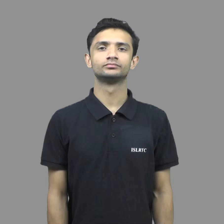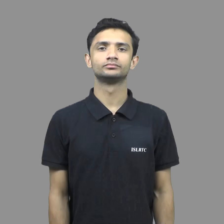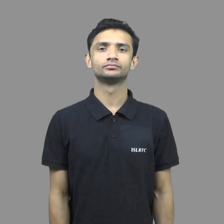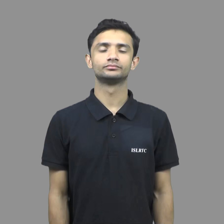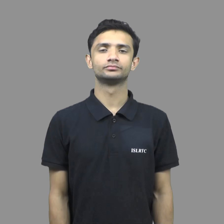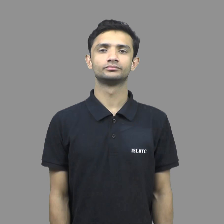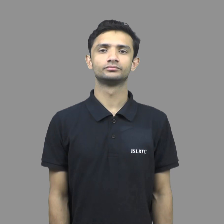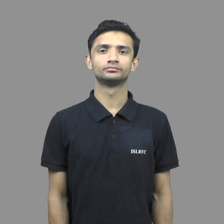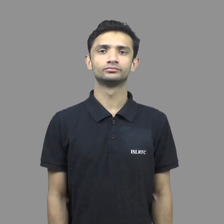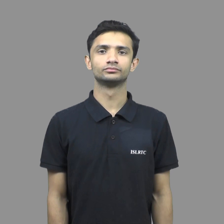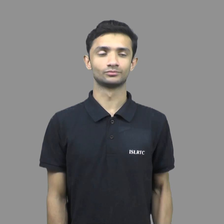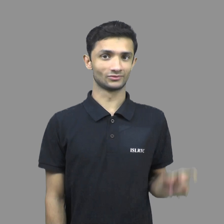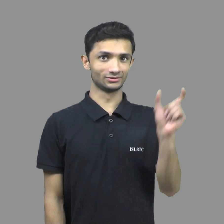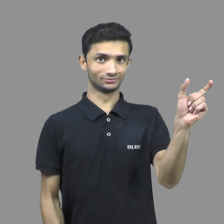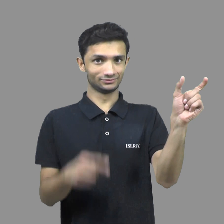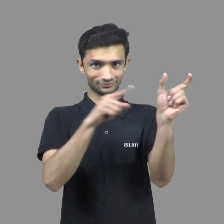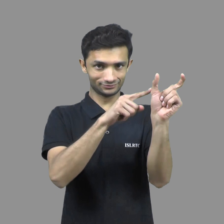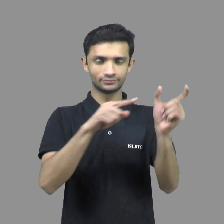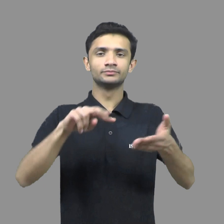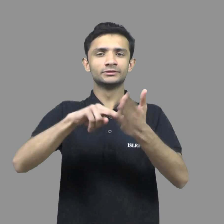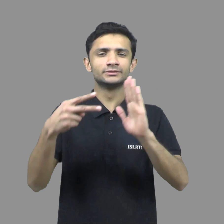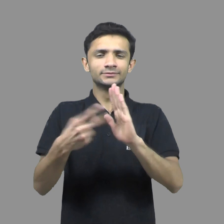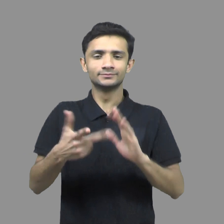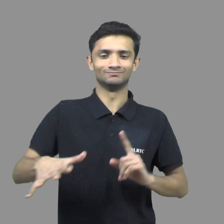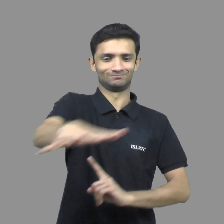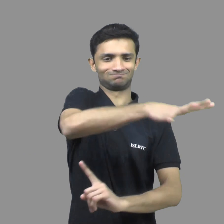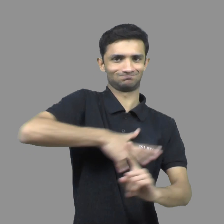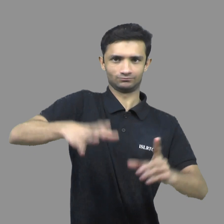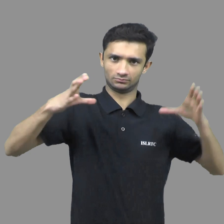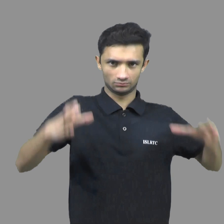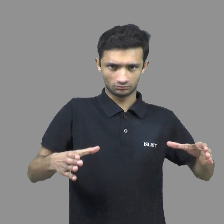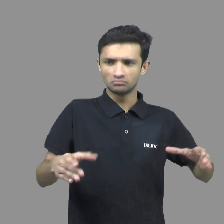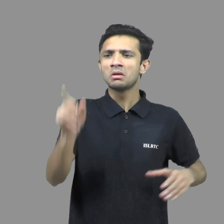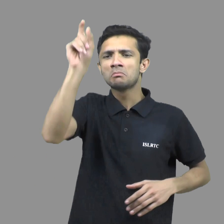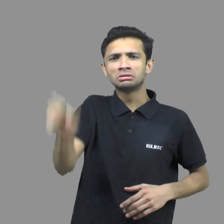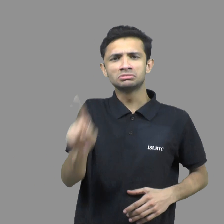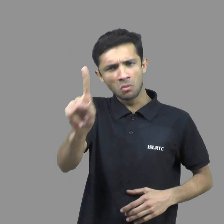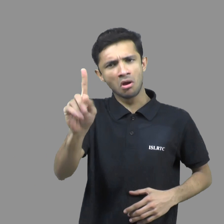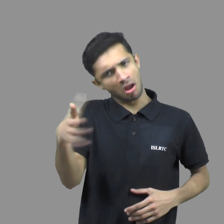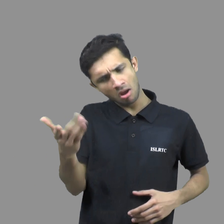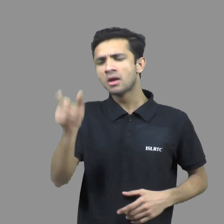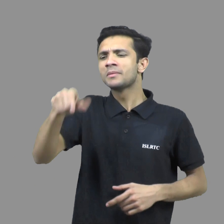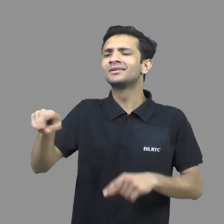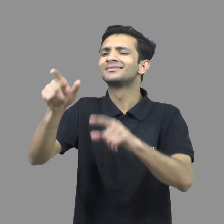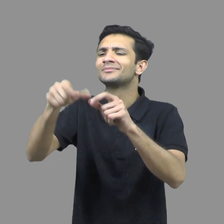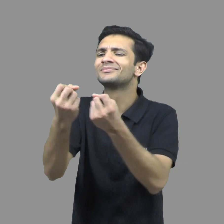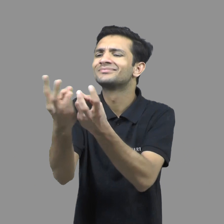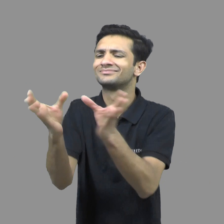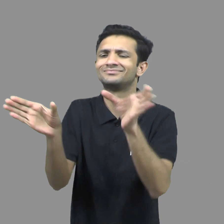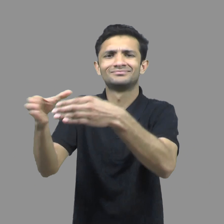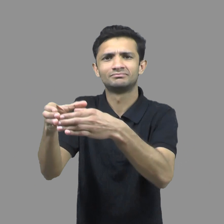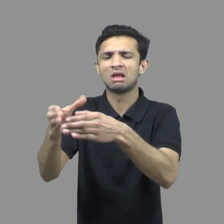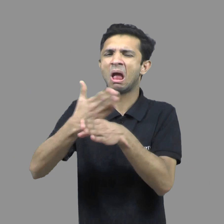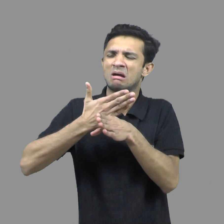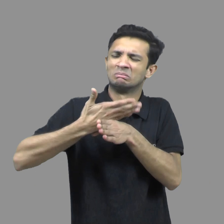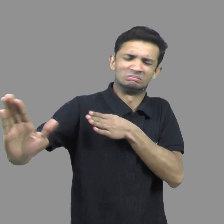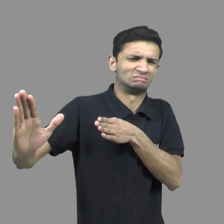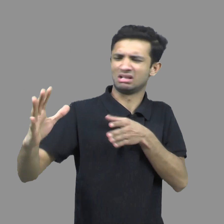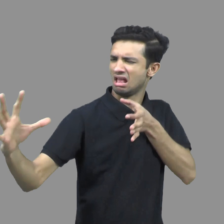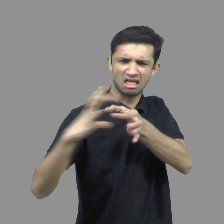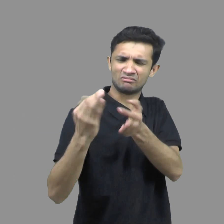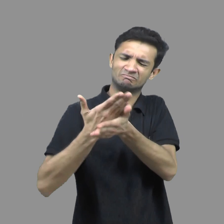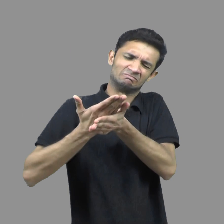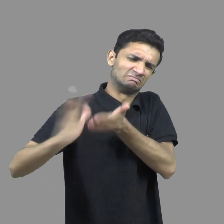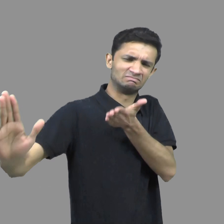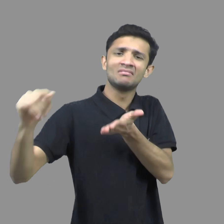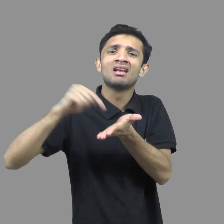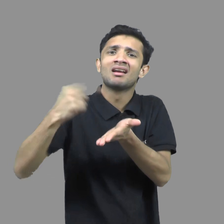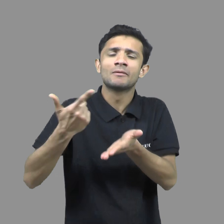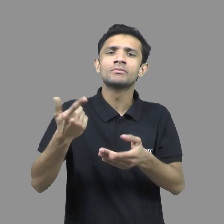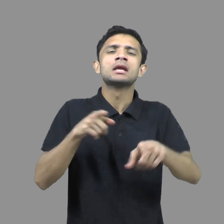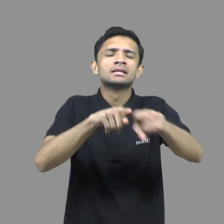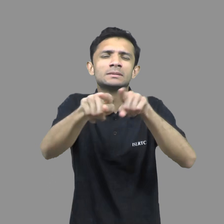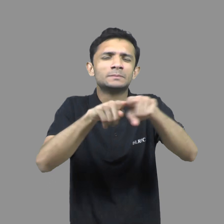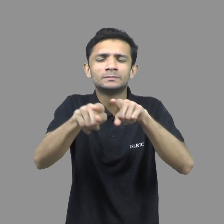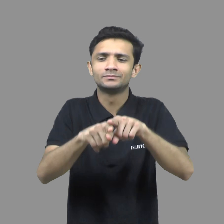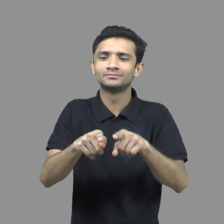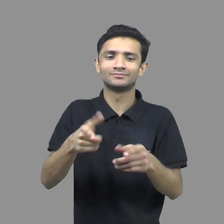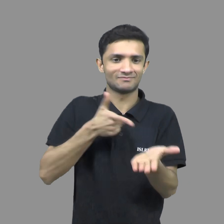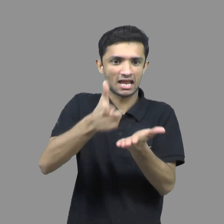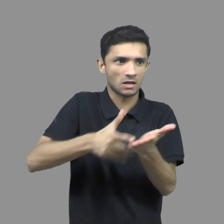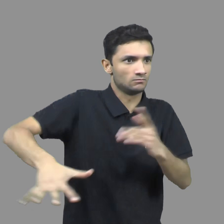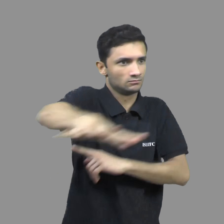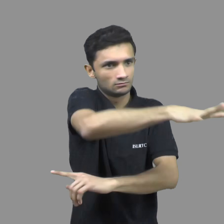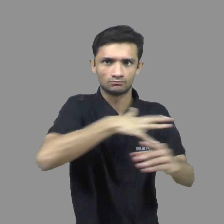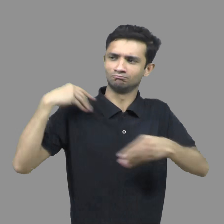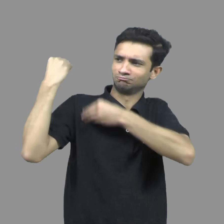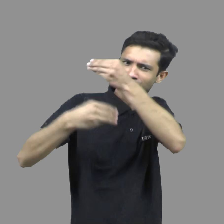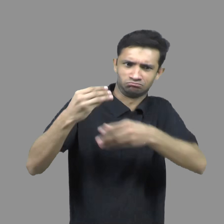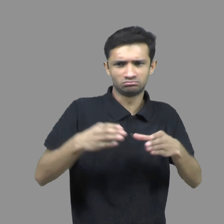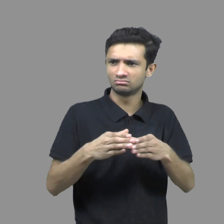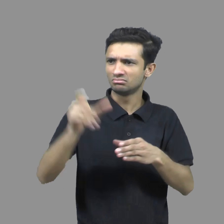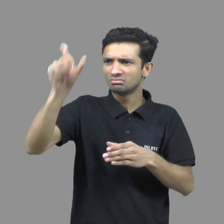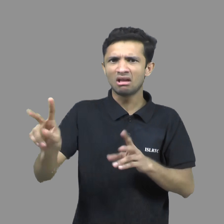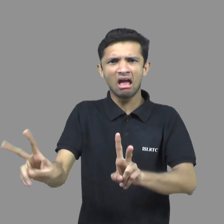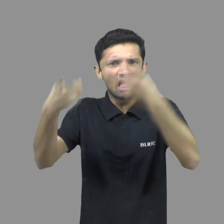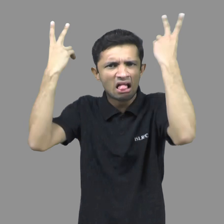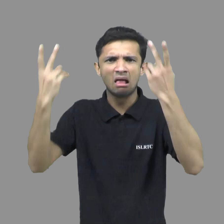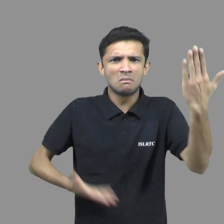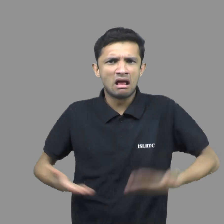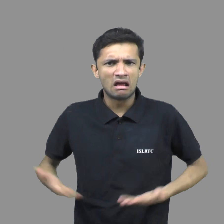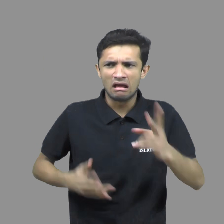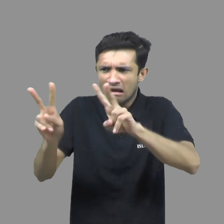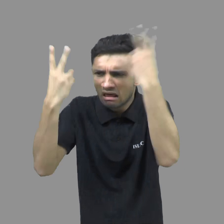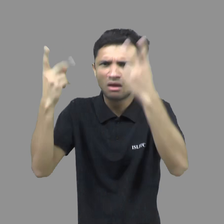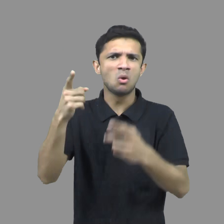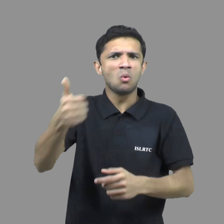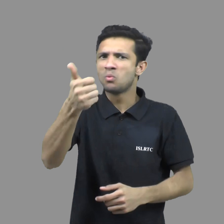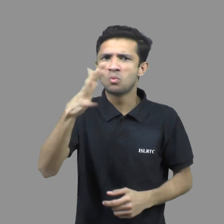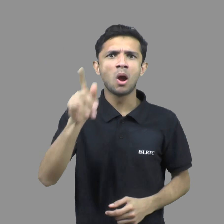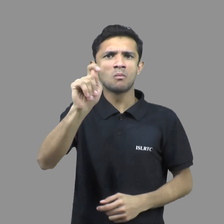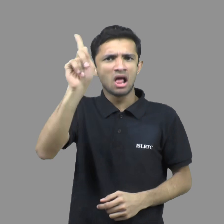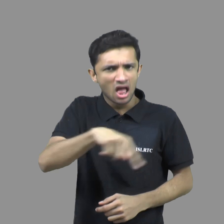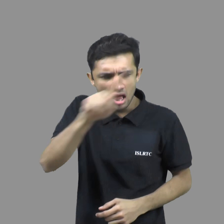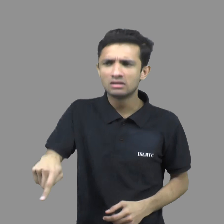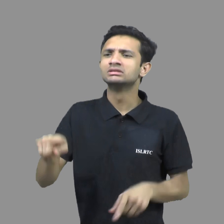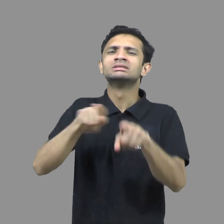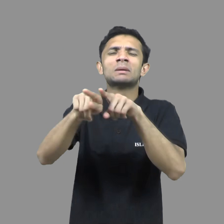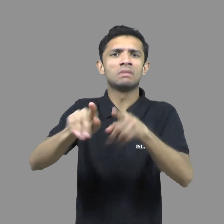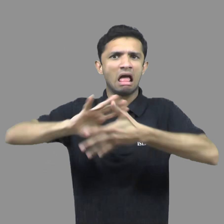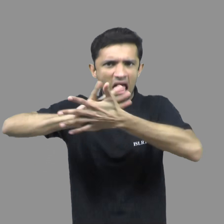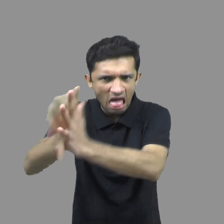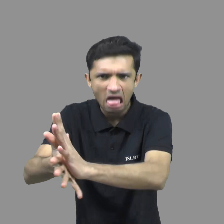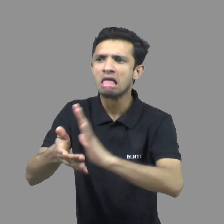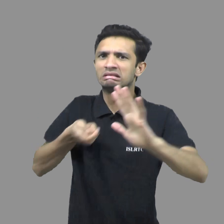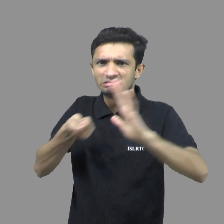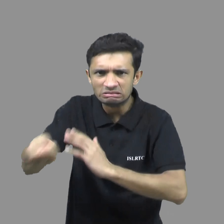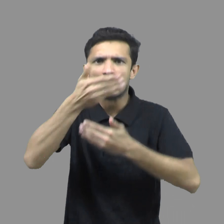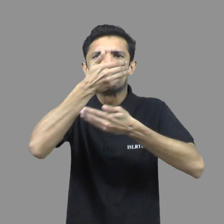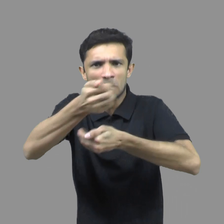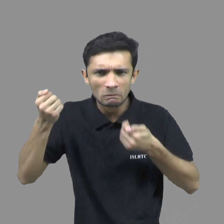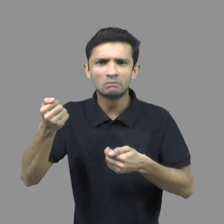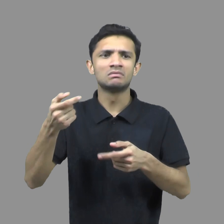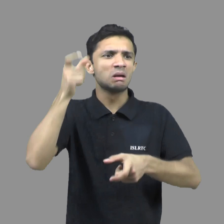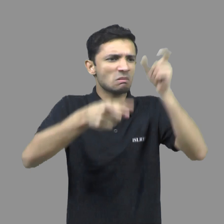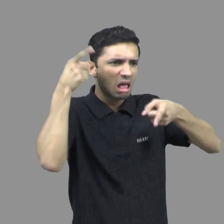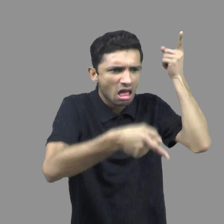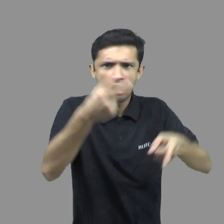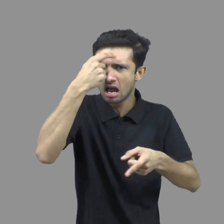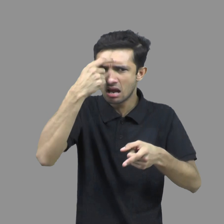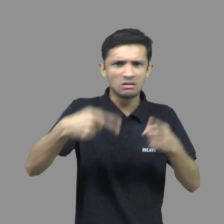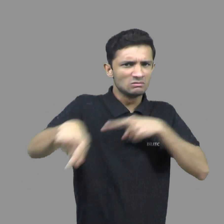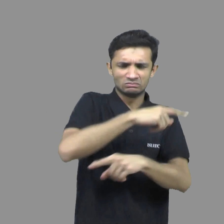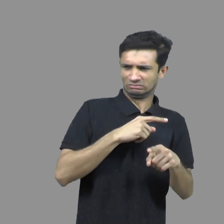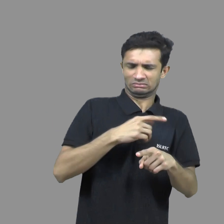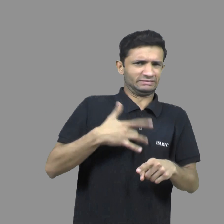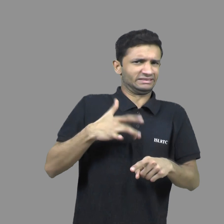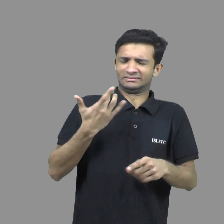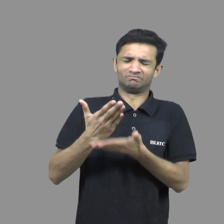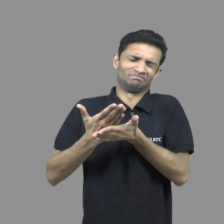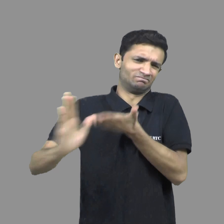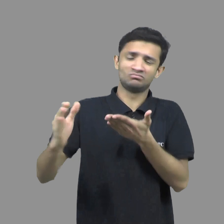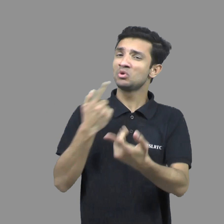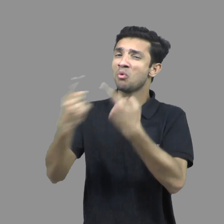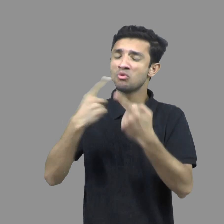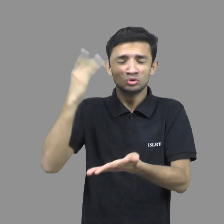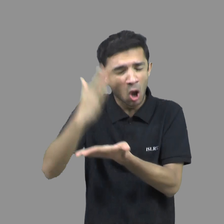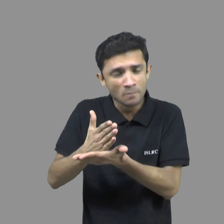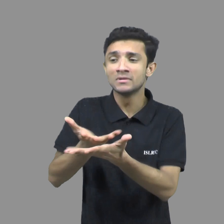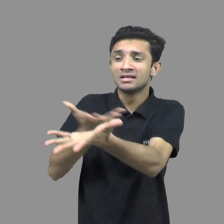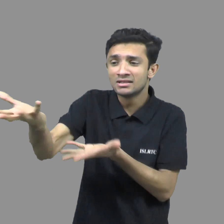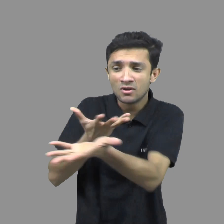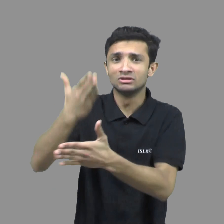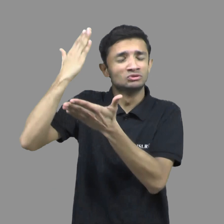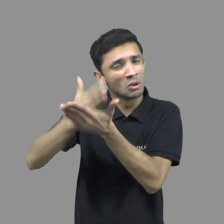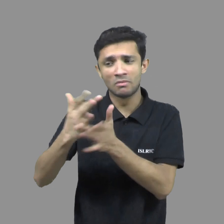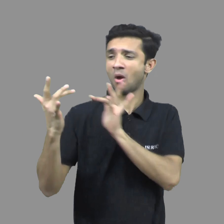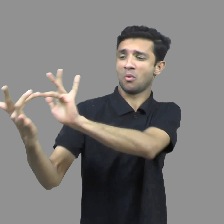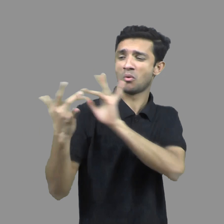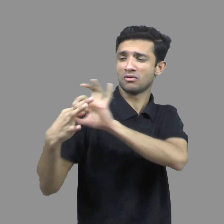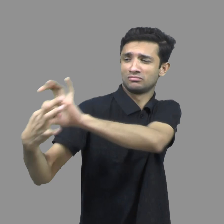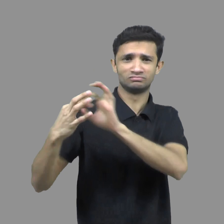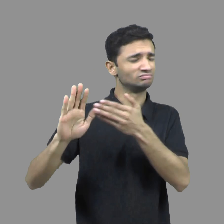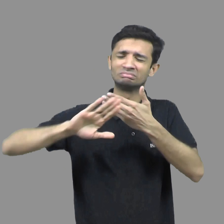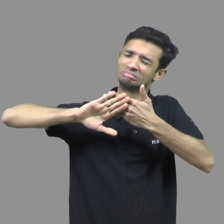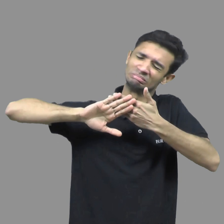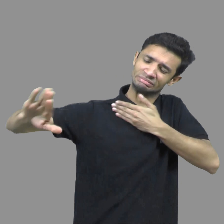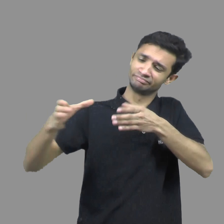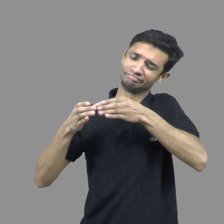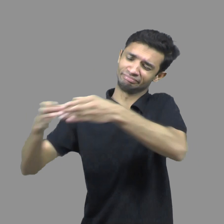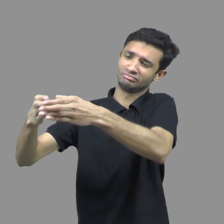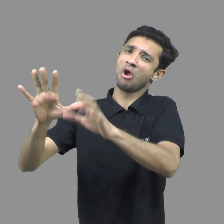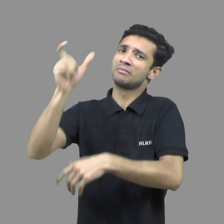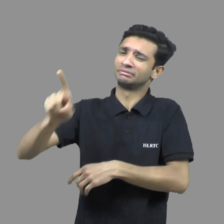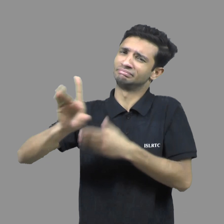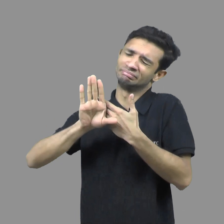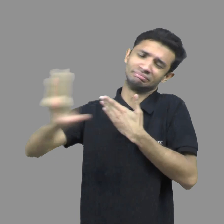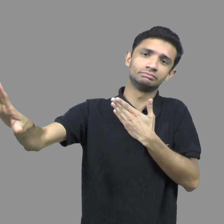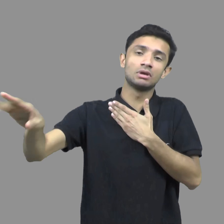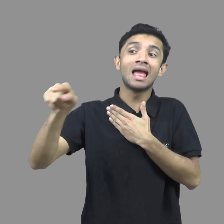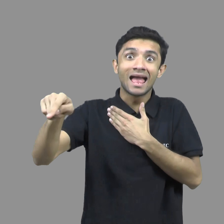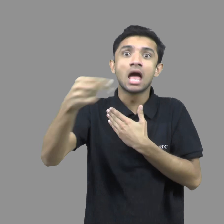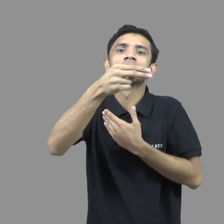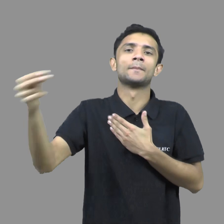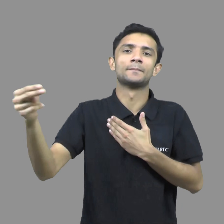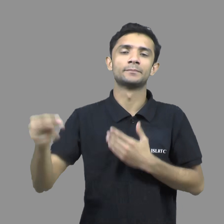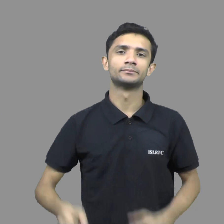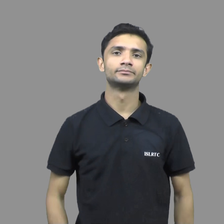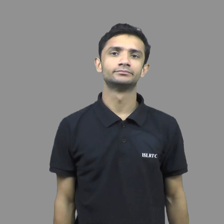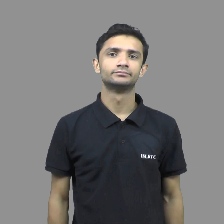Ostracise